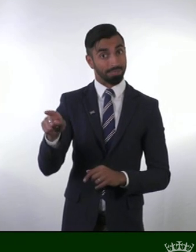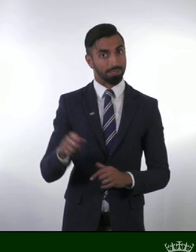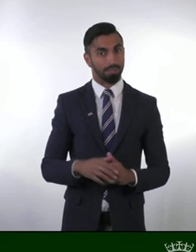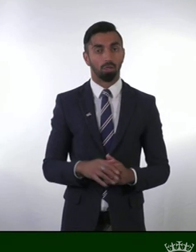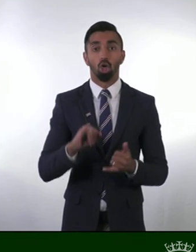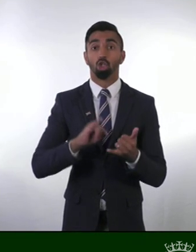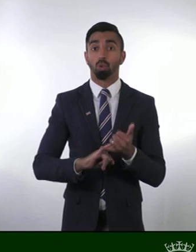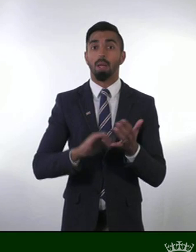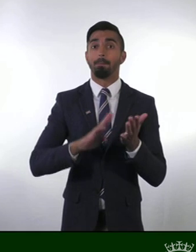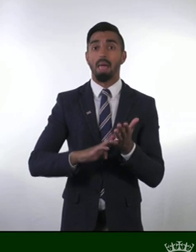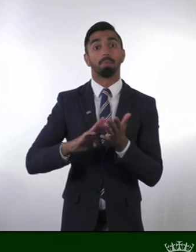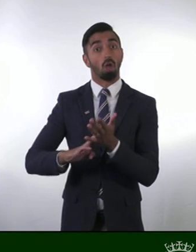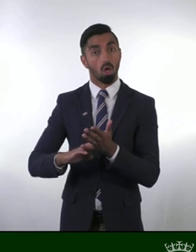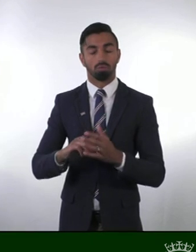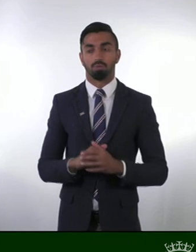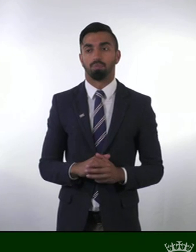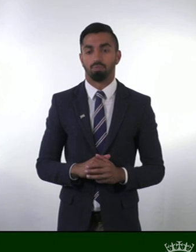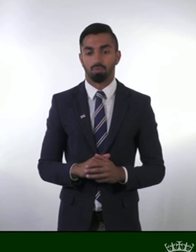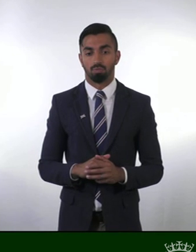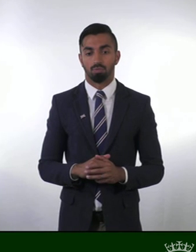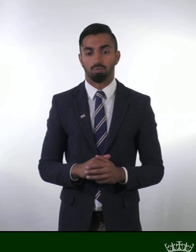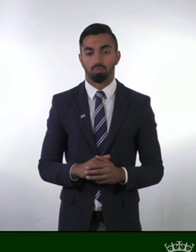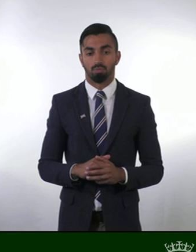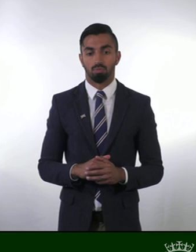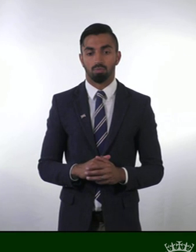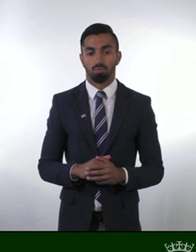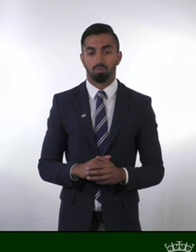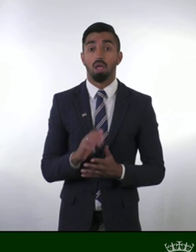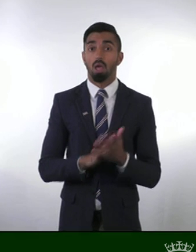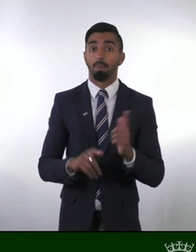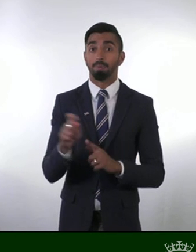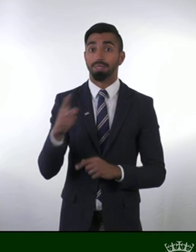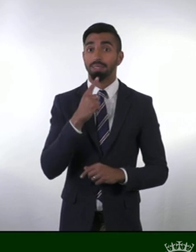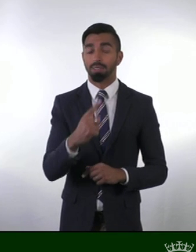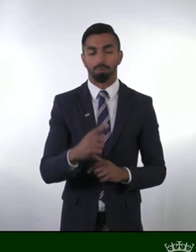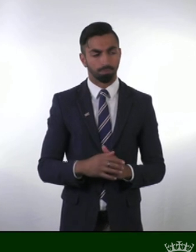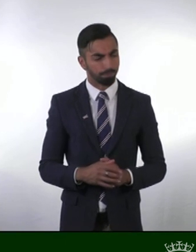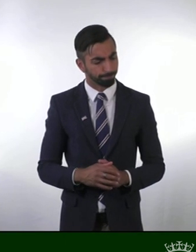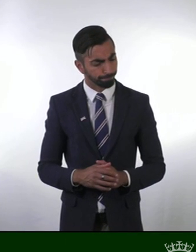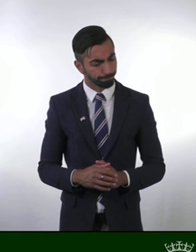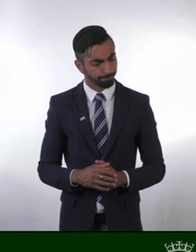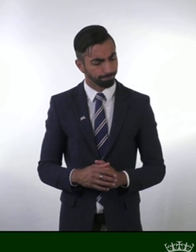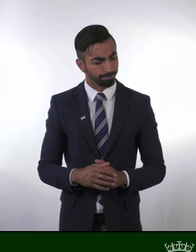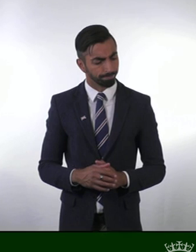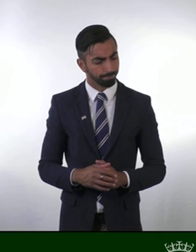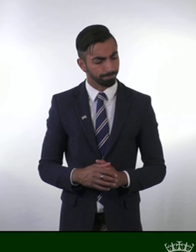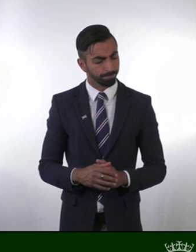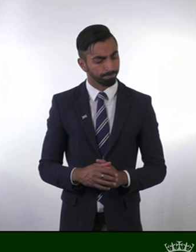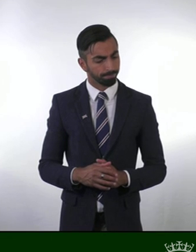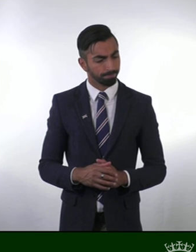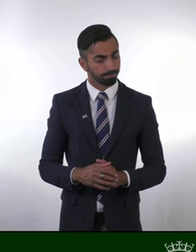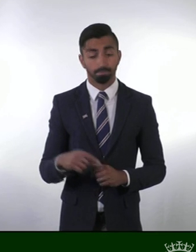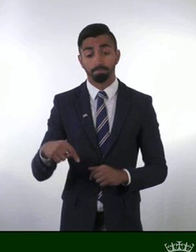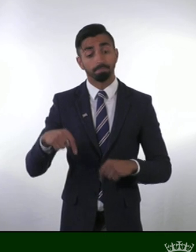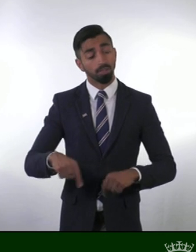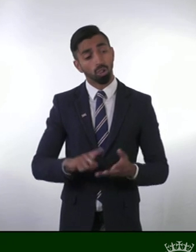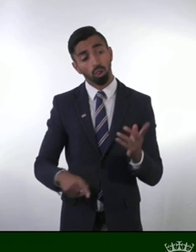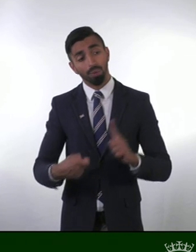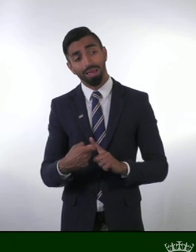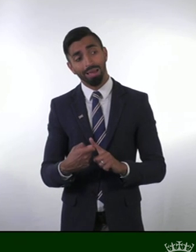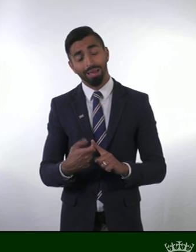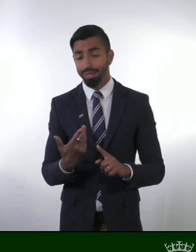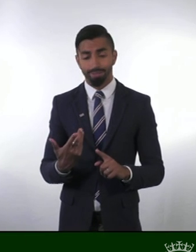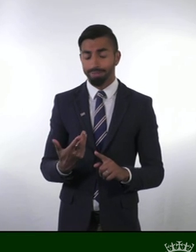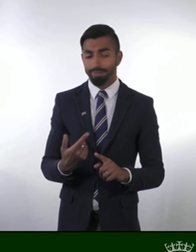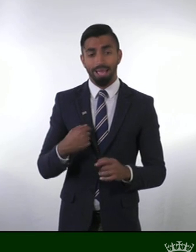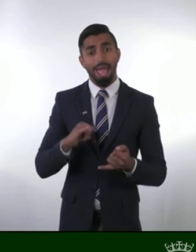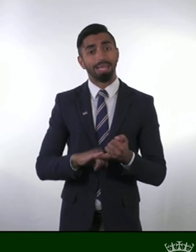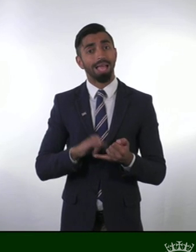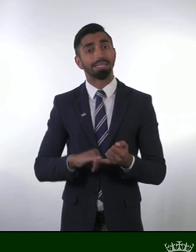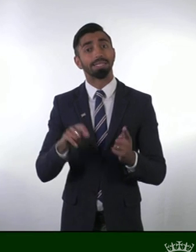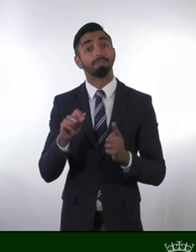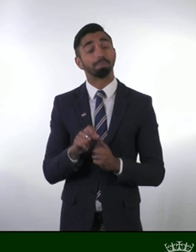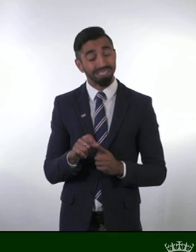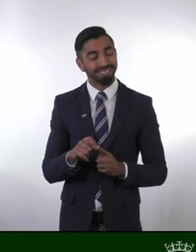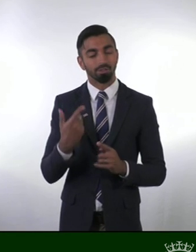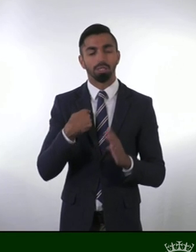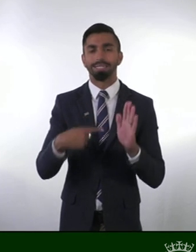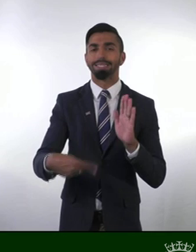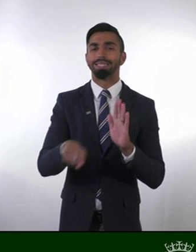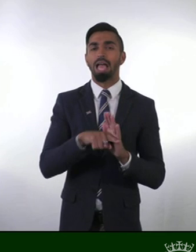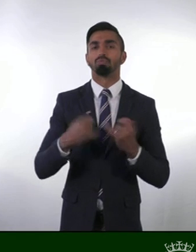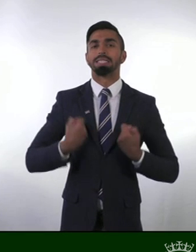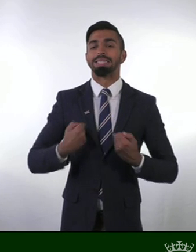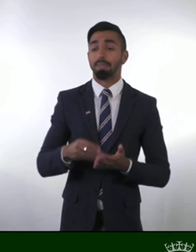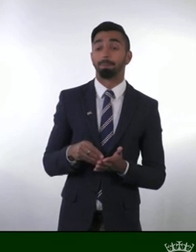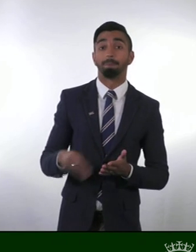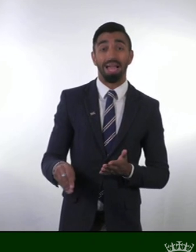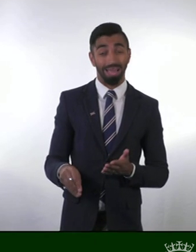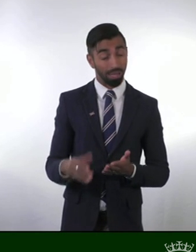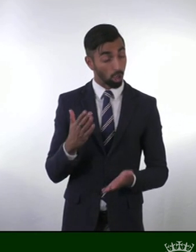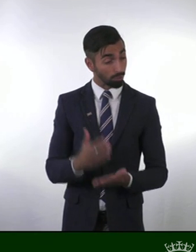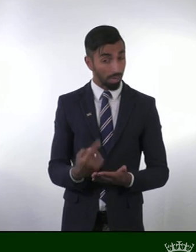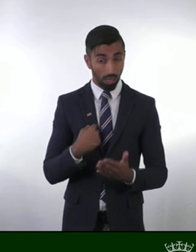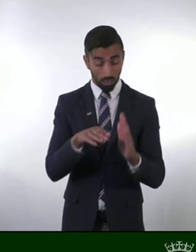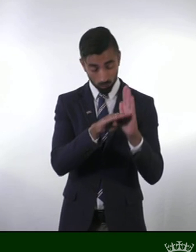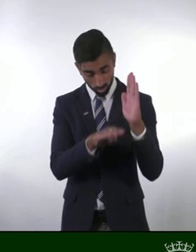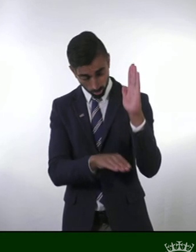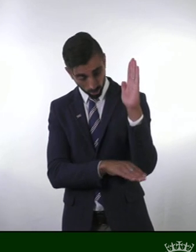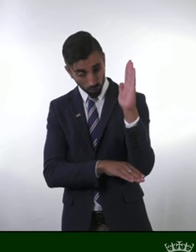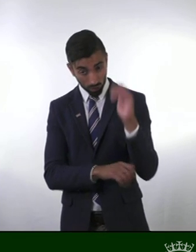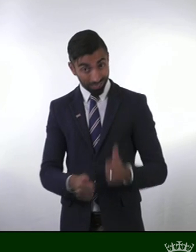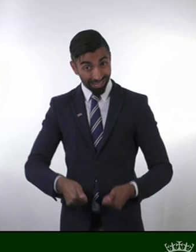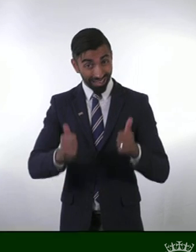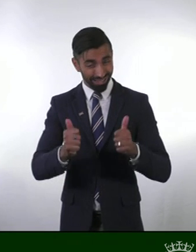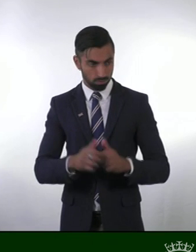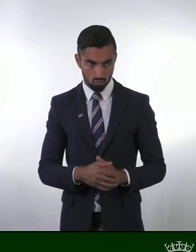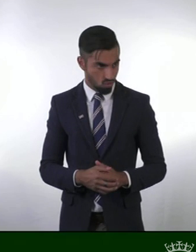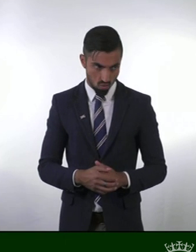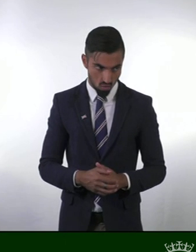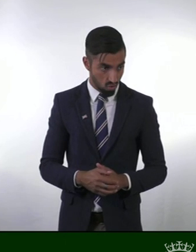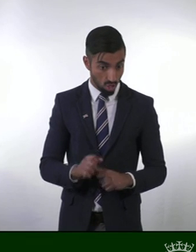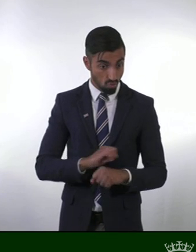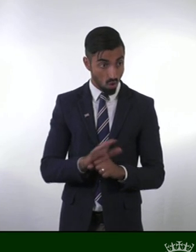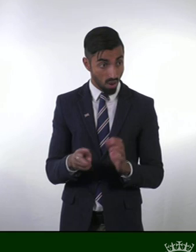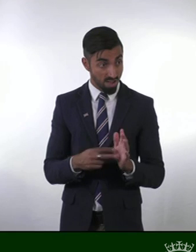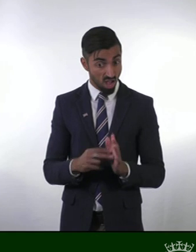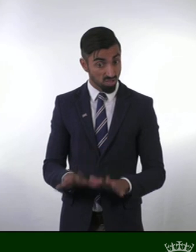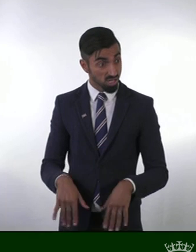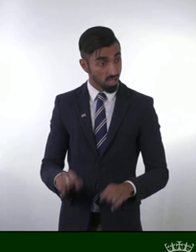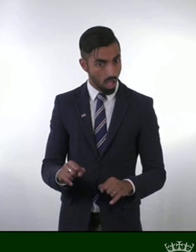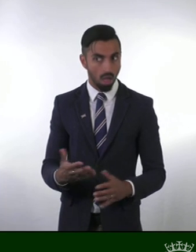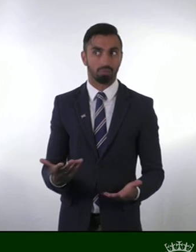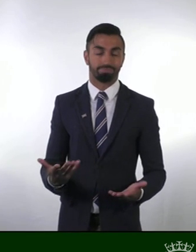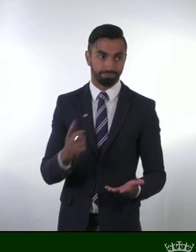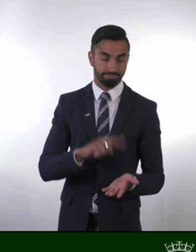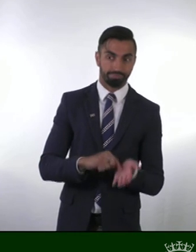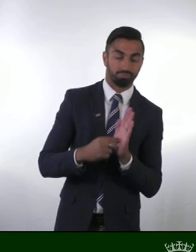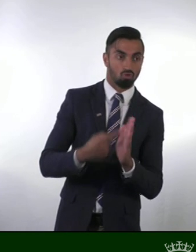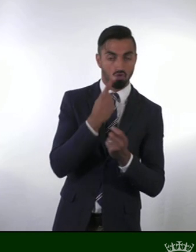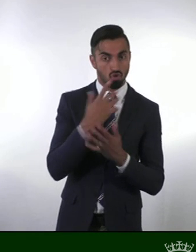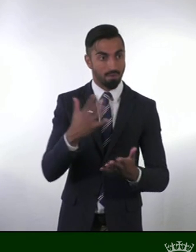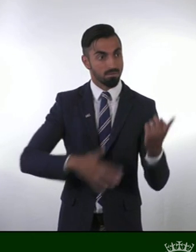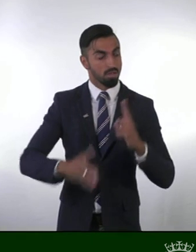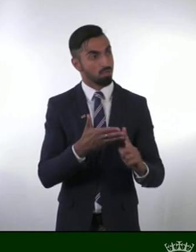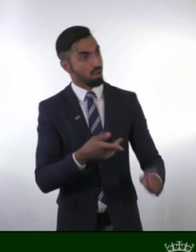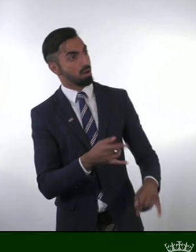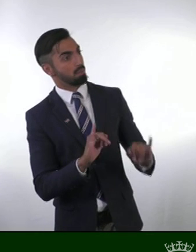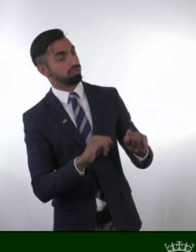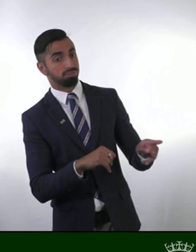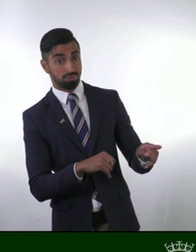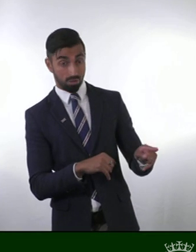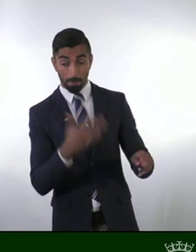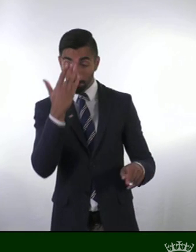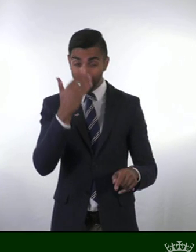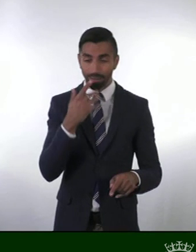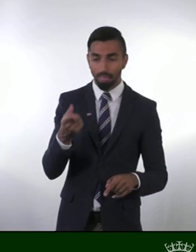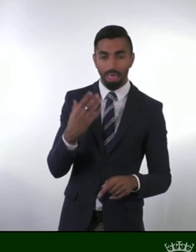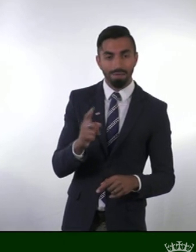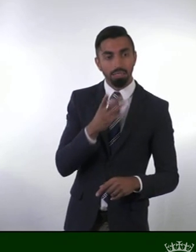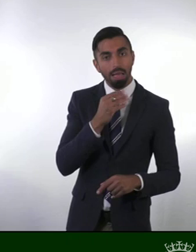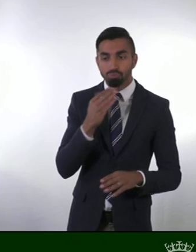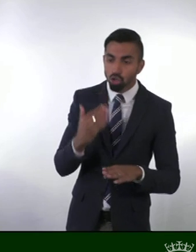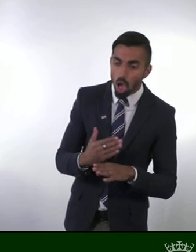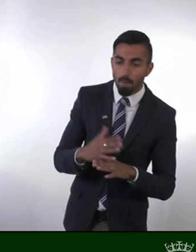Even before the pandemic began it was clear that the UK has one of the most manifestly inadequate systems of statutory sick pay in the world: we are second from the bottom in European terms, and it continues to shun millions of workers who are low earners, work in the gig economy or are self-employed.